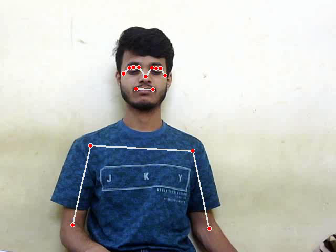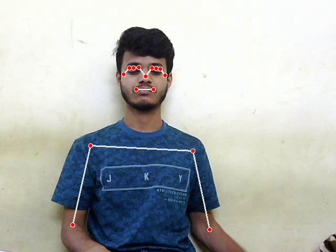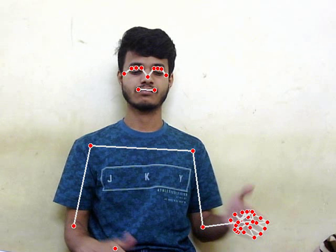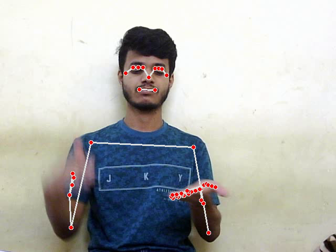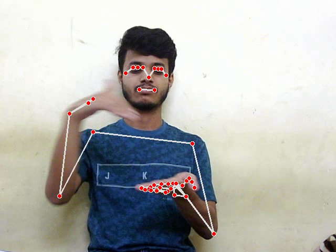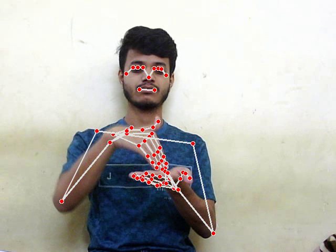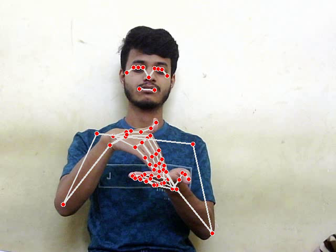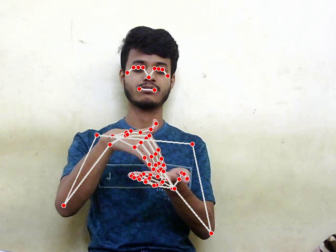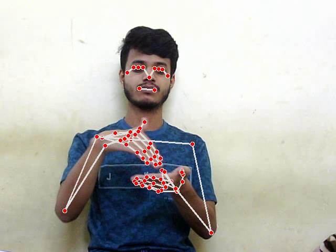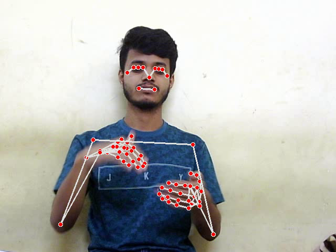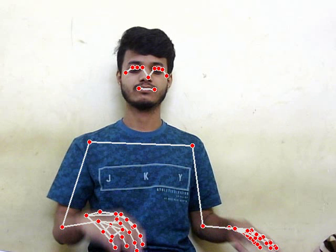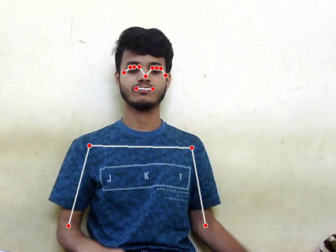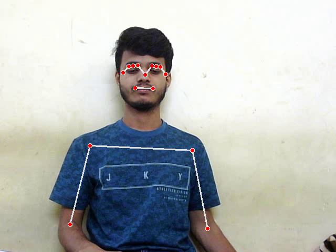again